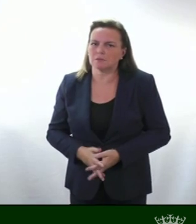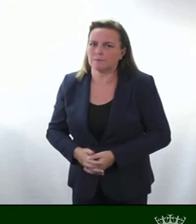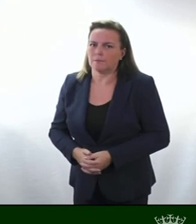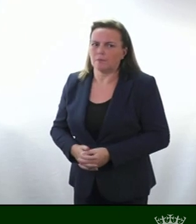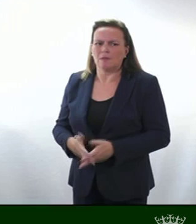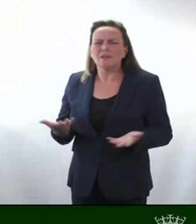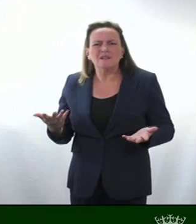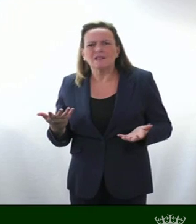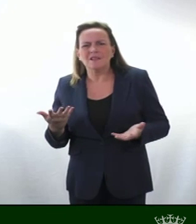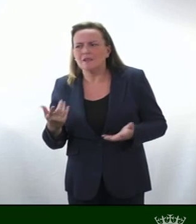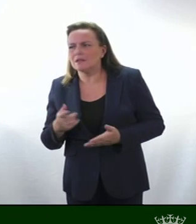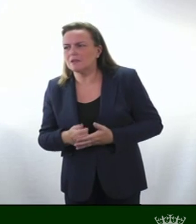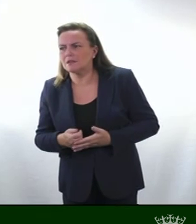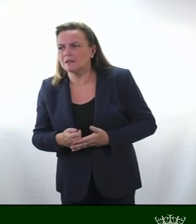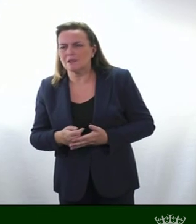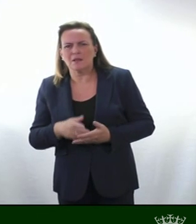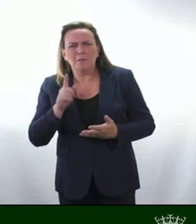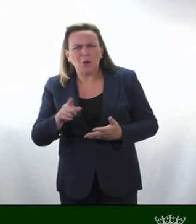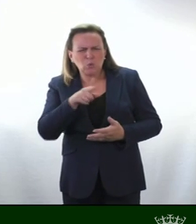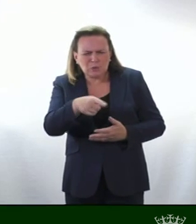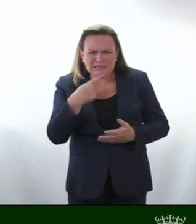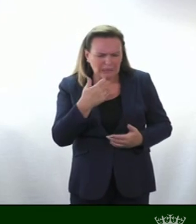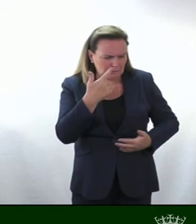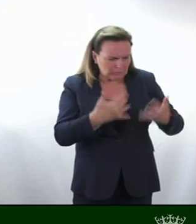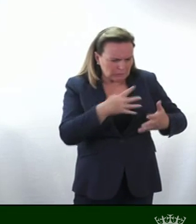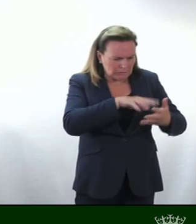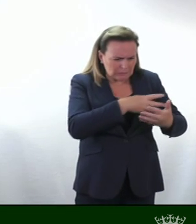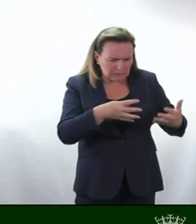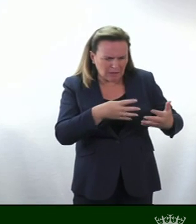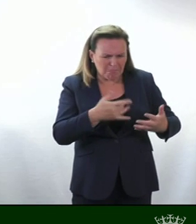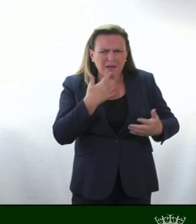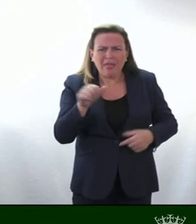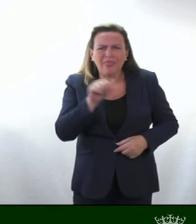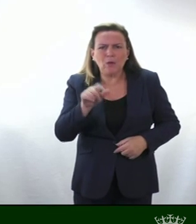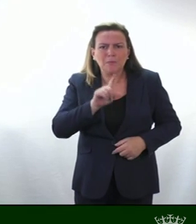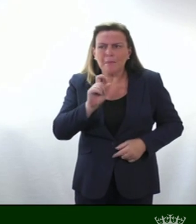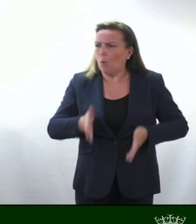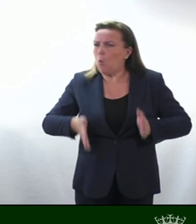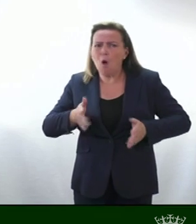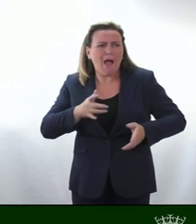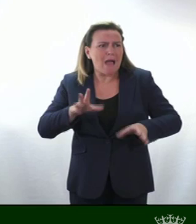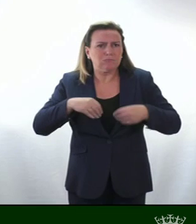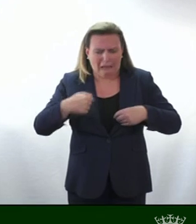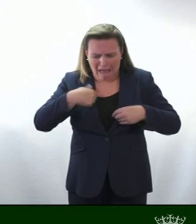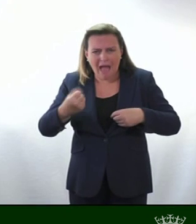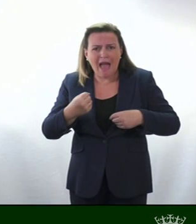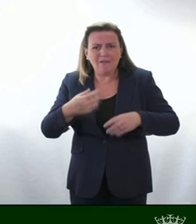The Prime Minister says that it does not alter the basic distribution, yet thousands of people have been walking around when they should have been self-isolating.